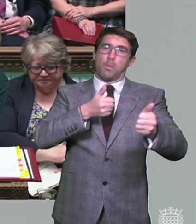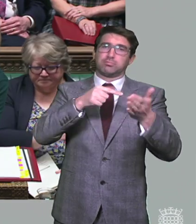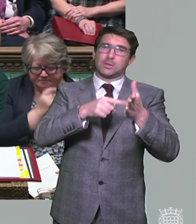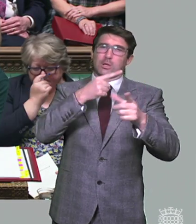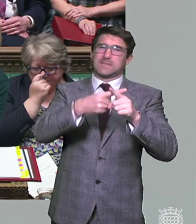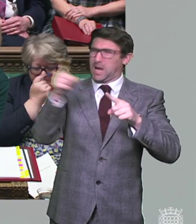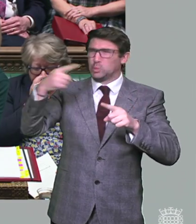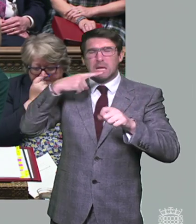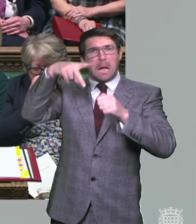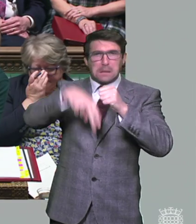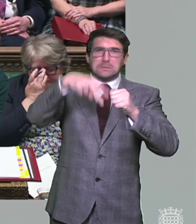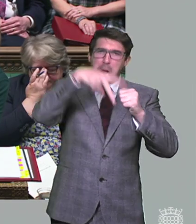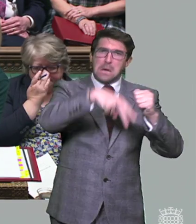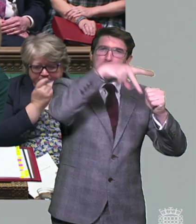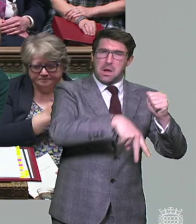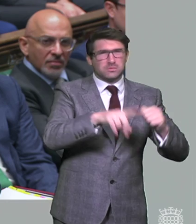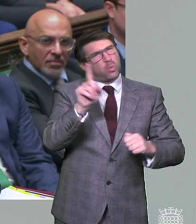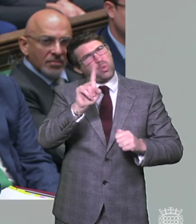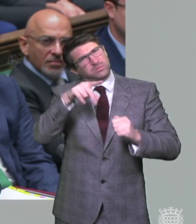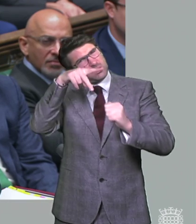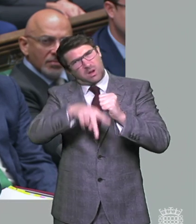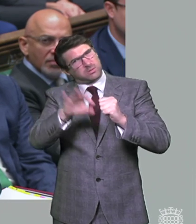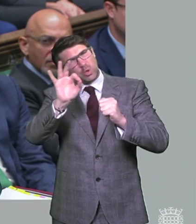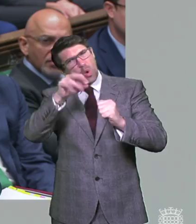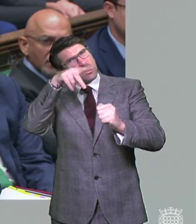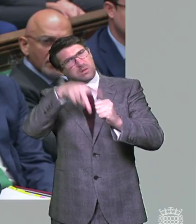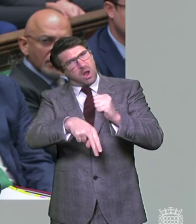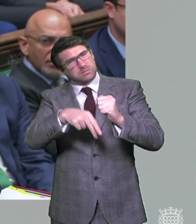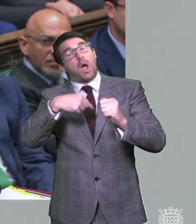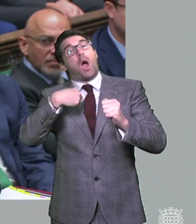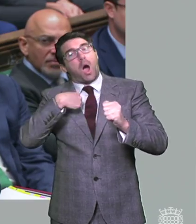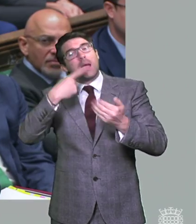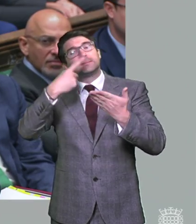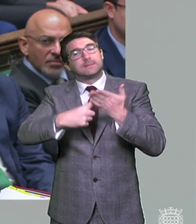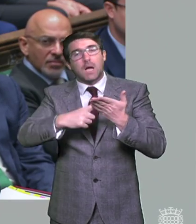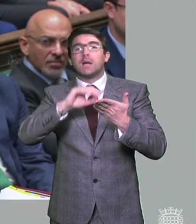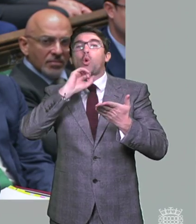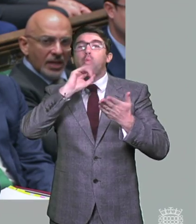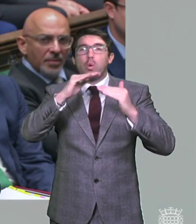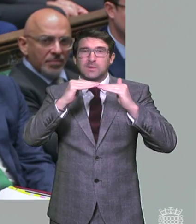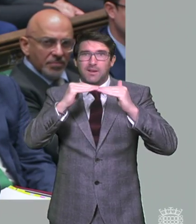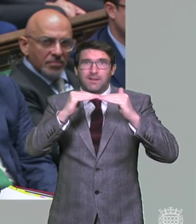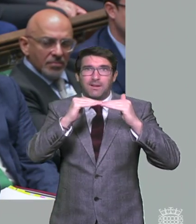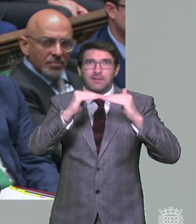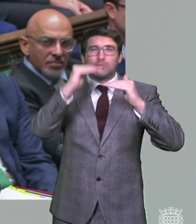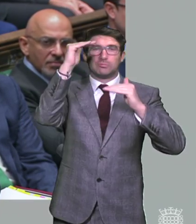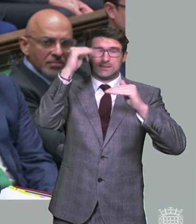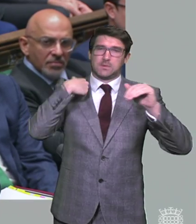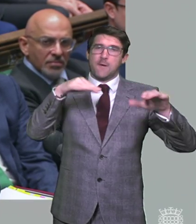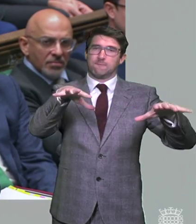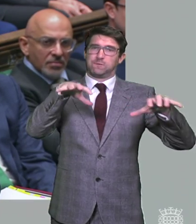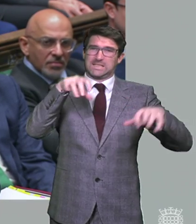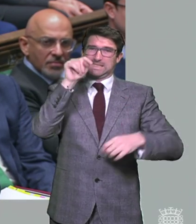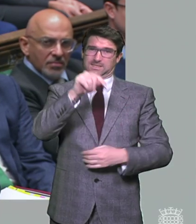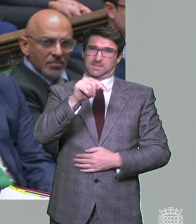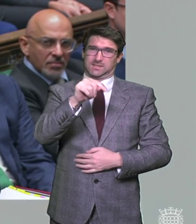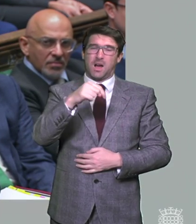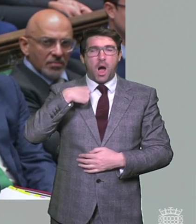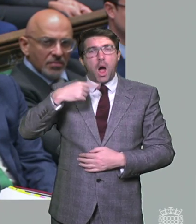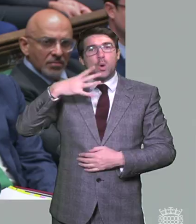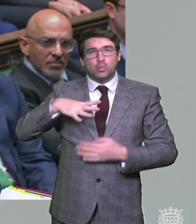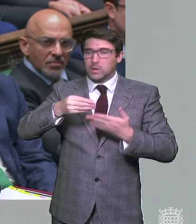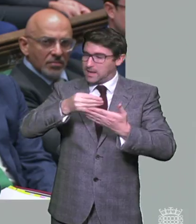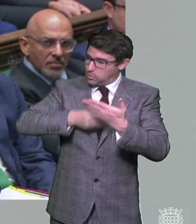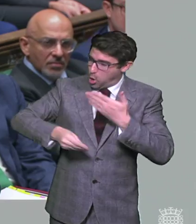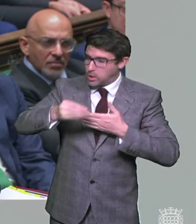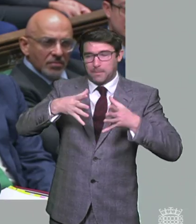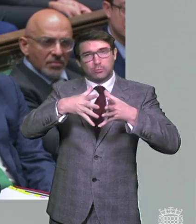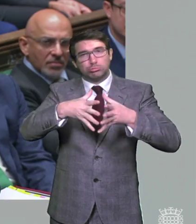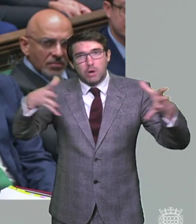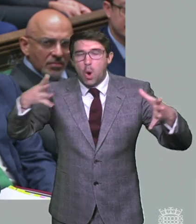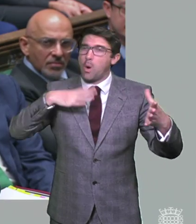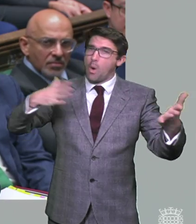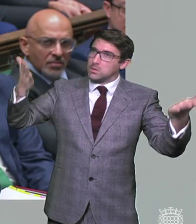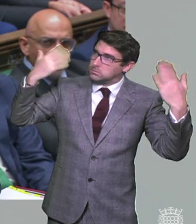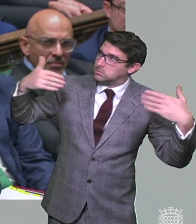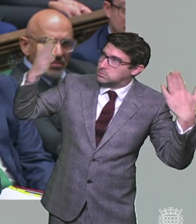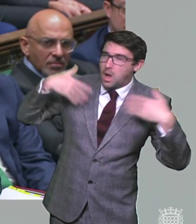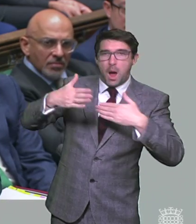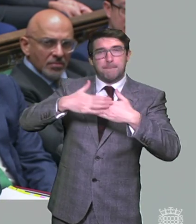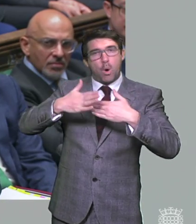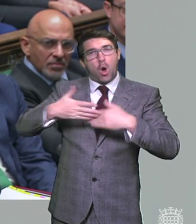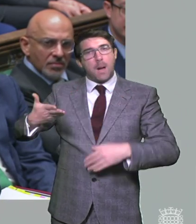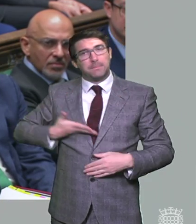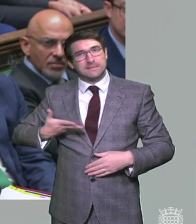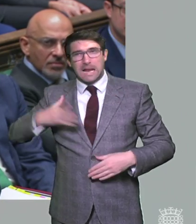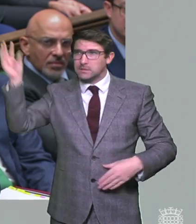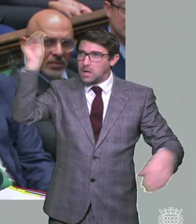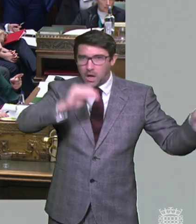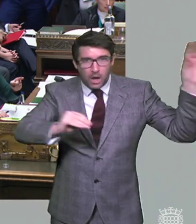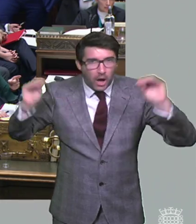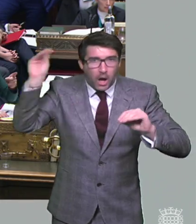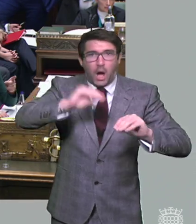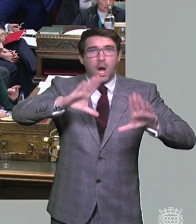I feel it would be wrong, in a time when we are trying to attract investment into our country and at a time of global economic slowdown, to be raising taxes, because it will bring less revenue in.